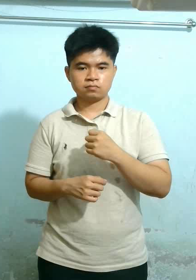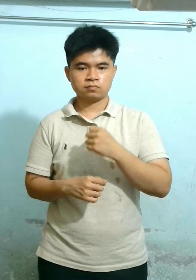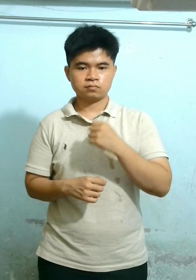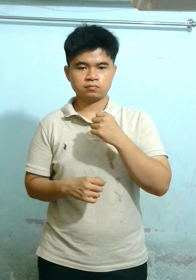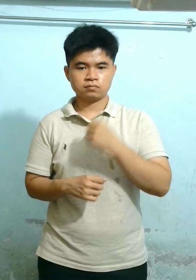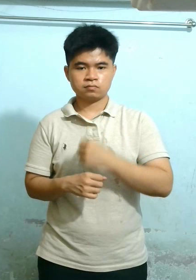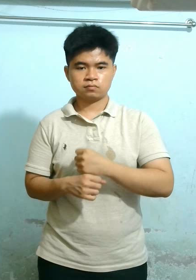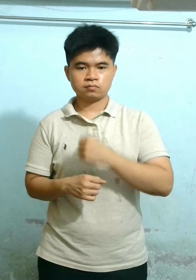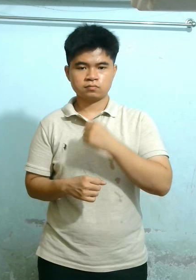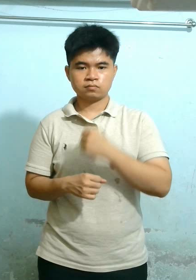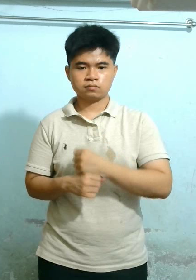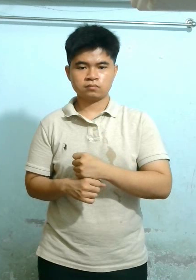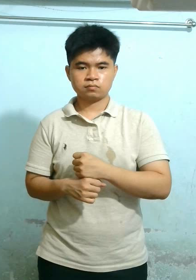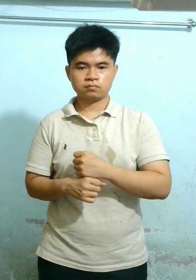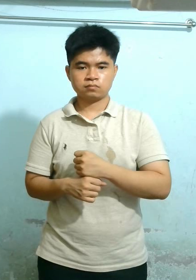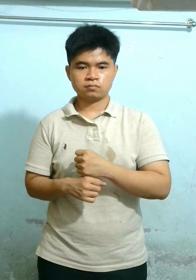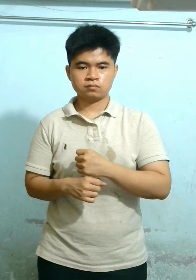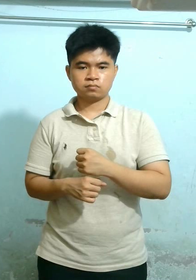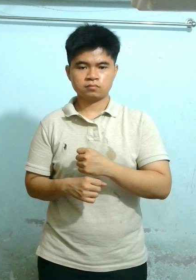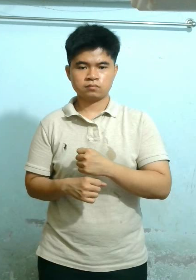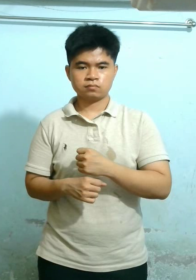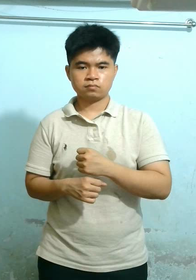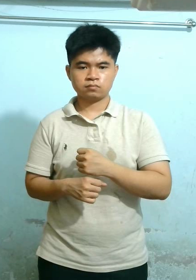cong viec